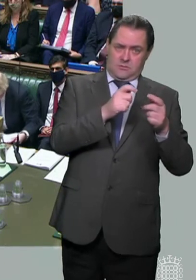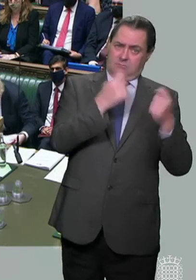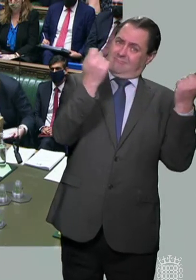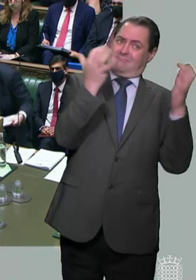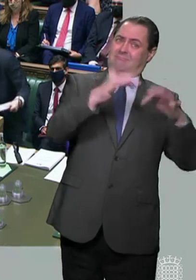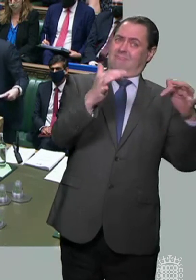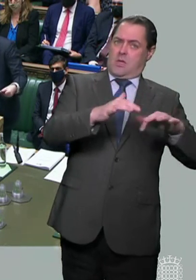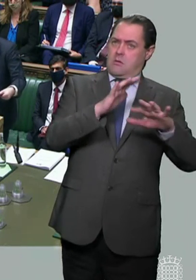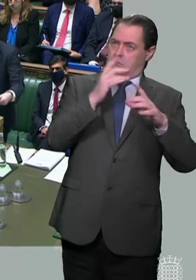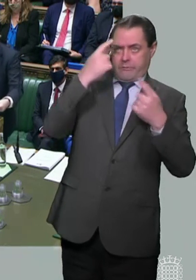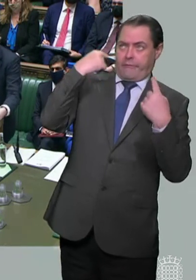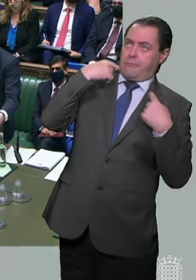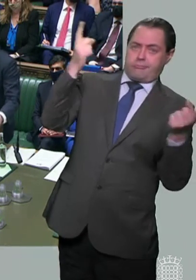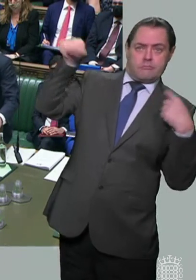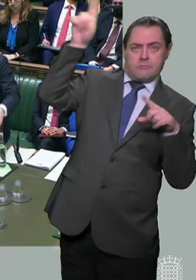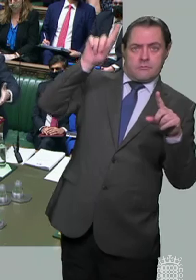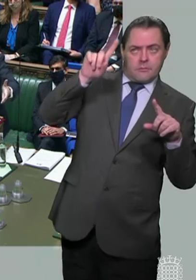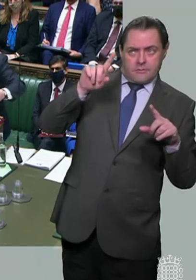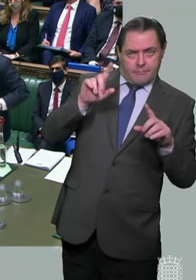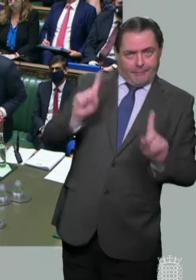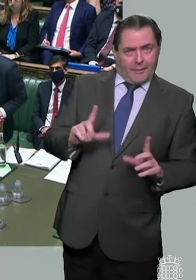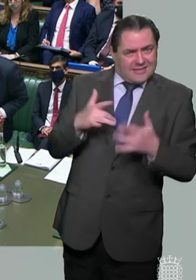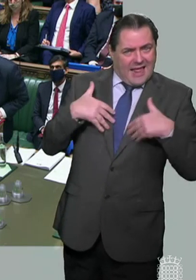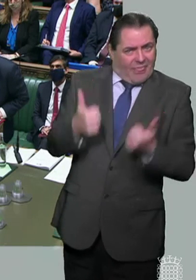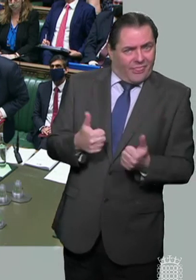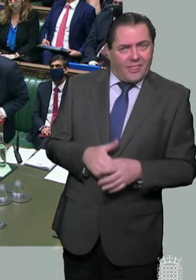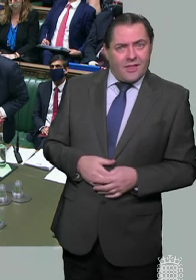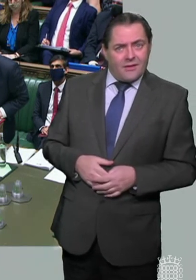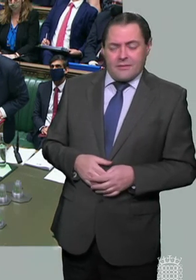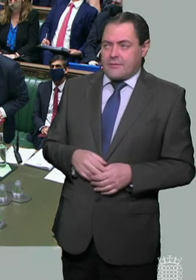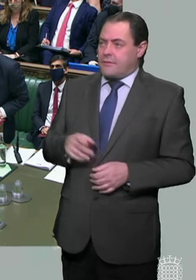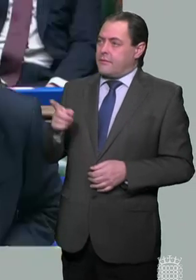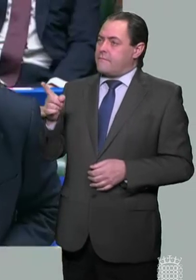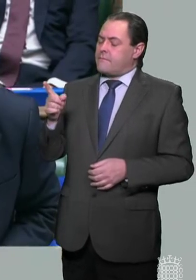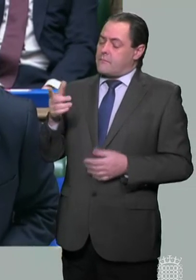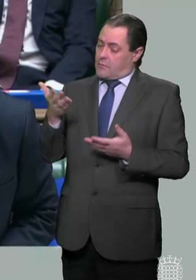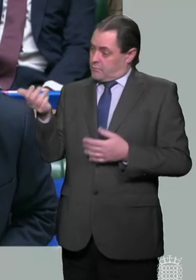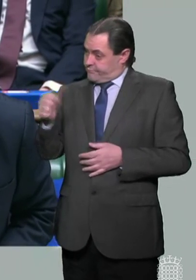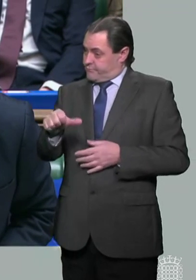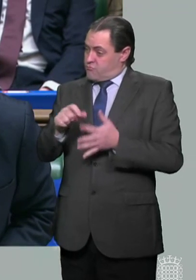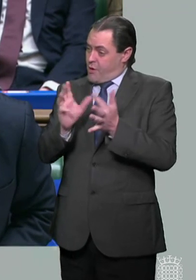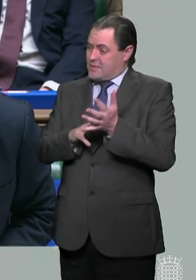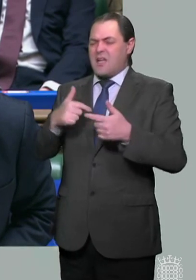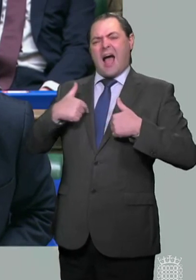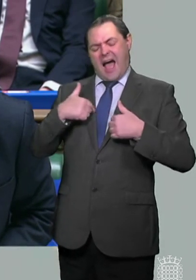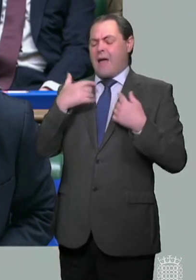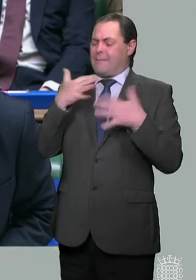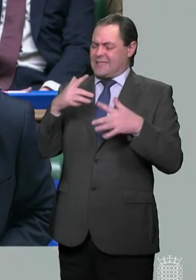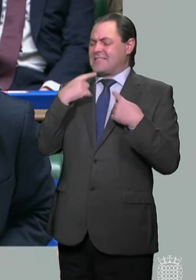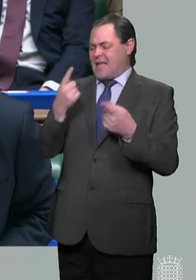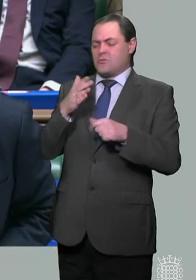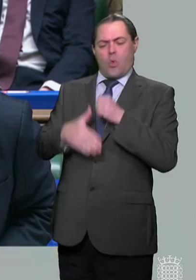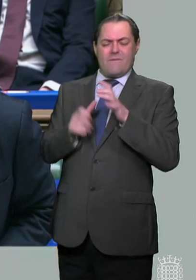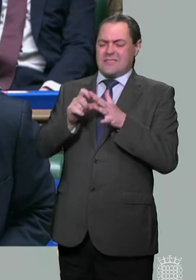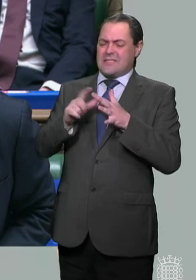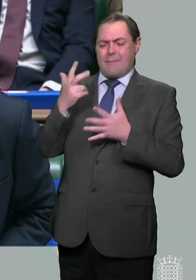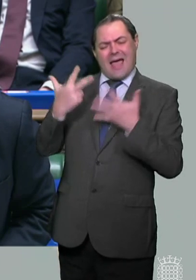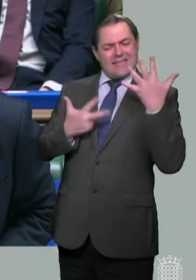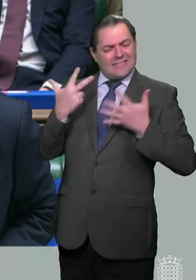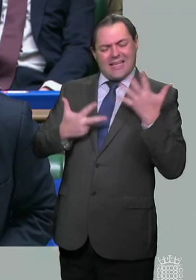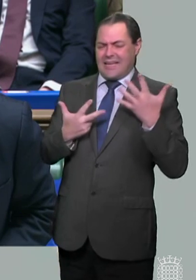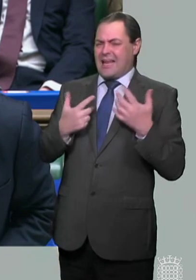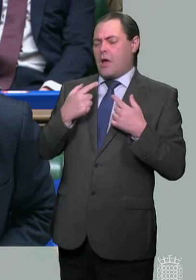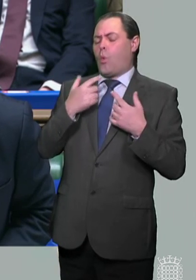I have said what I have said about the events on 18 December.